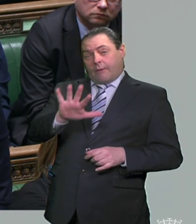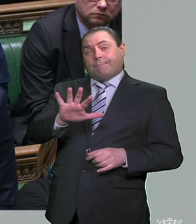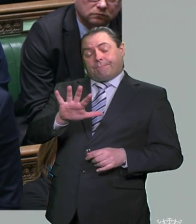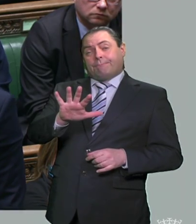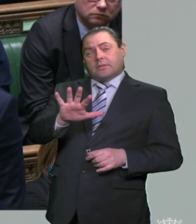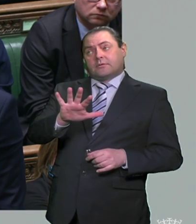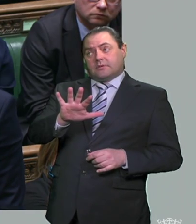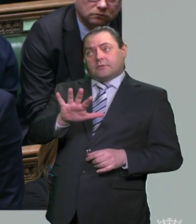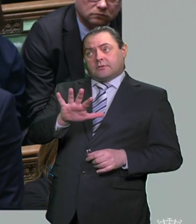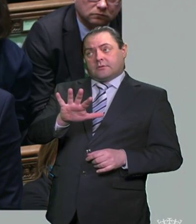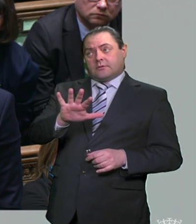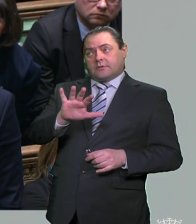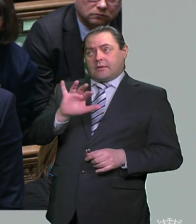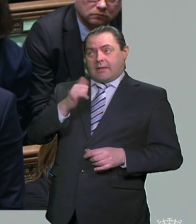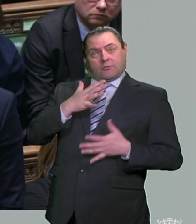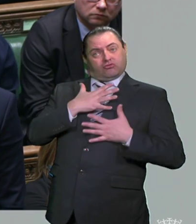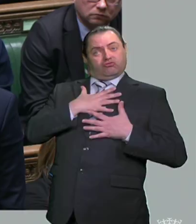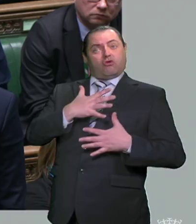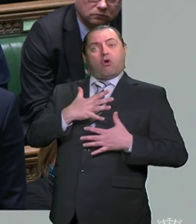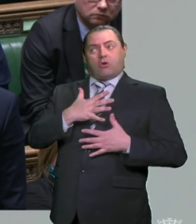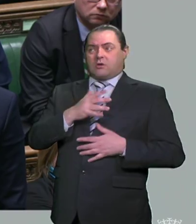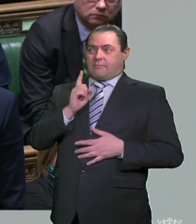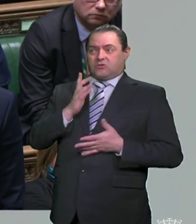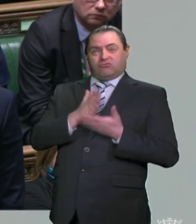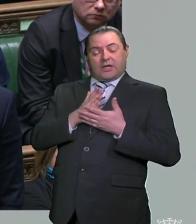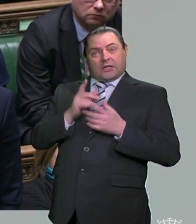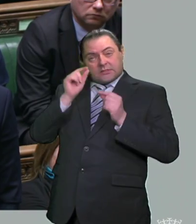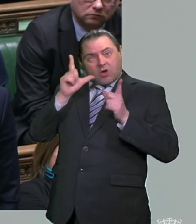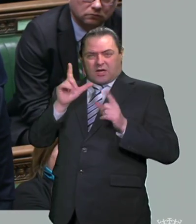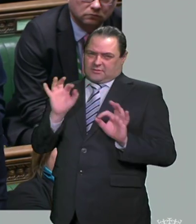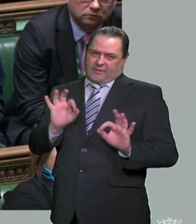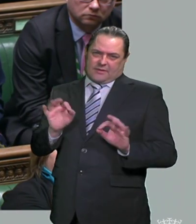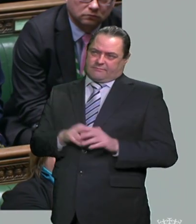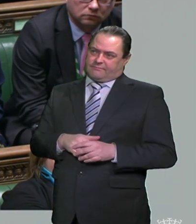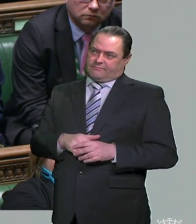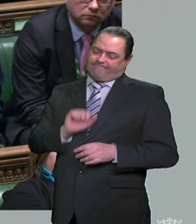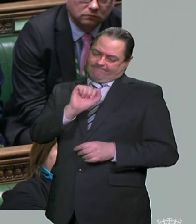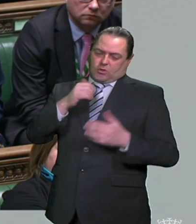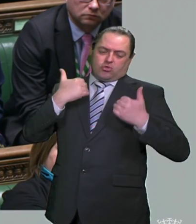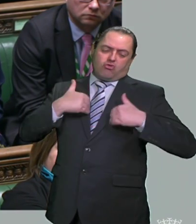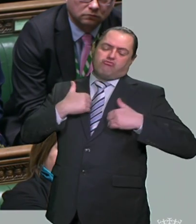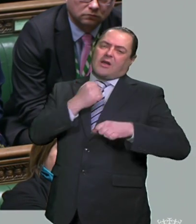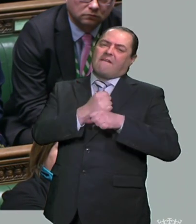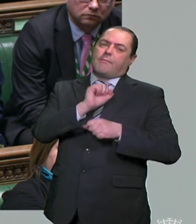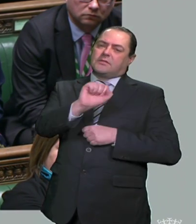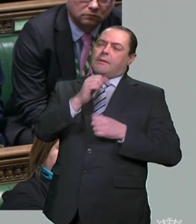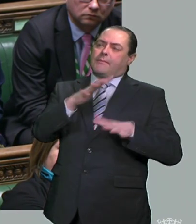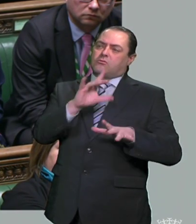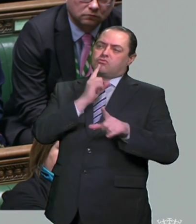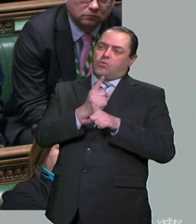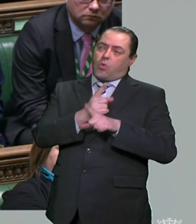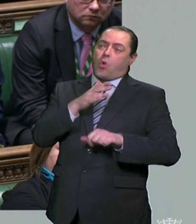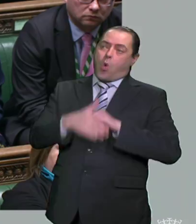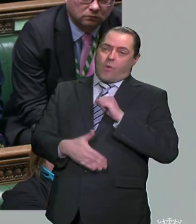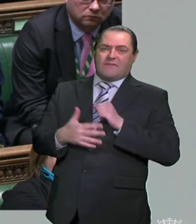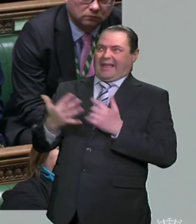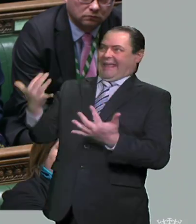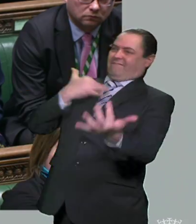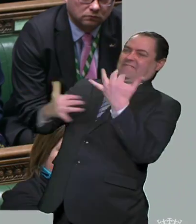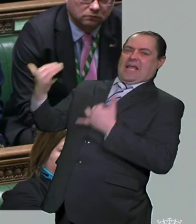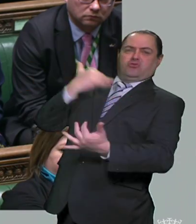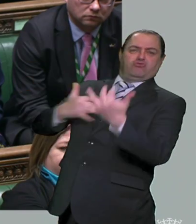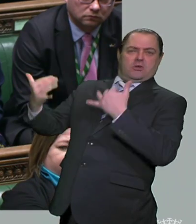But while it may shock, it should not necessarily surprise, because this is the Tory Government who in recent months have spoken of “invasions”.